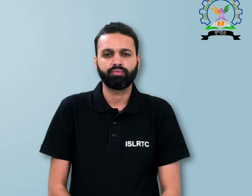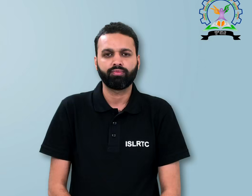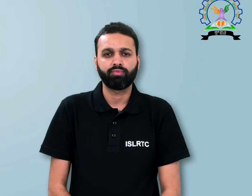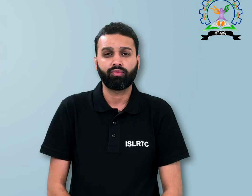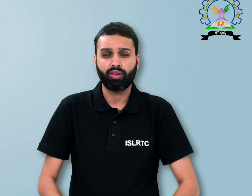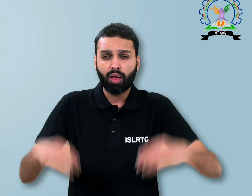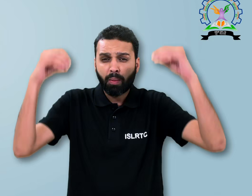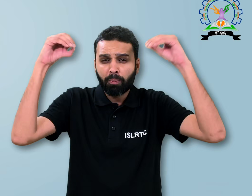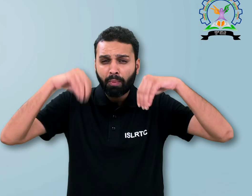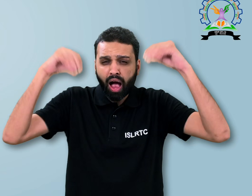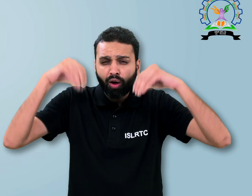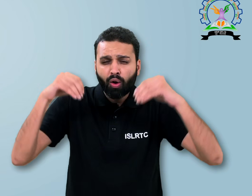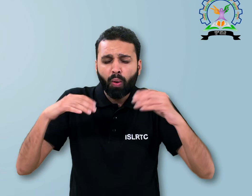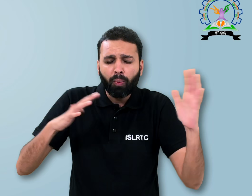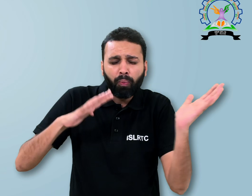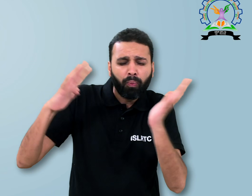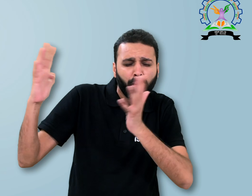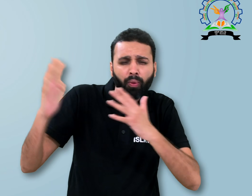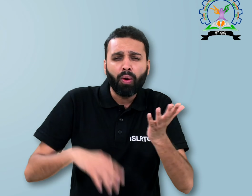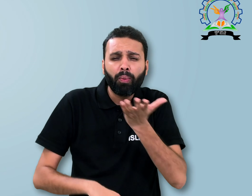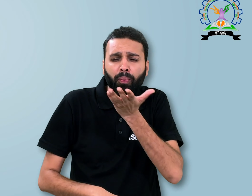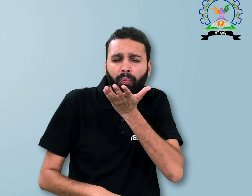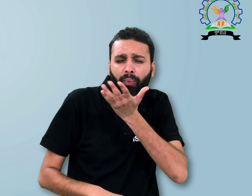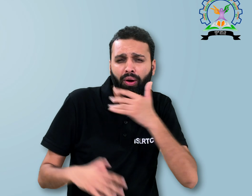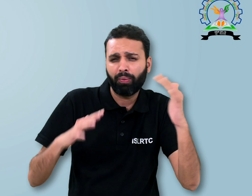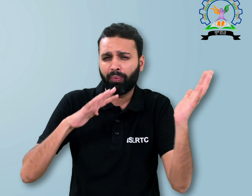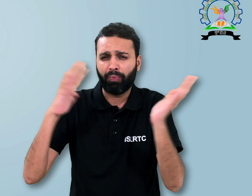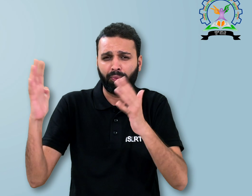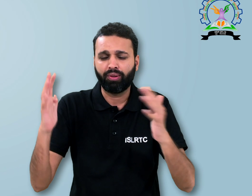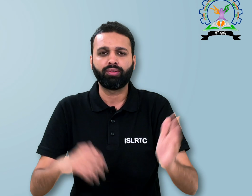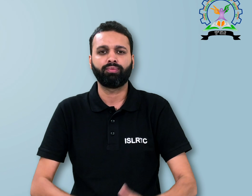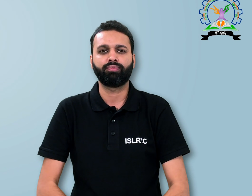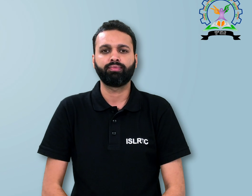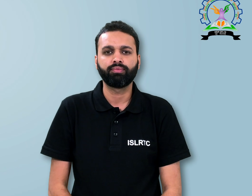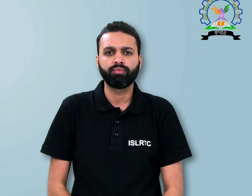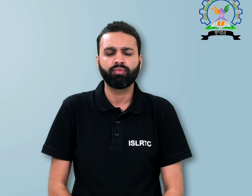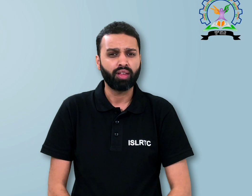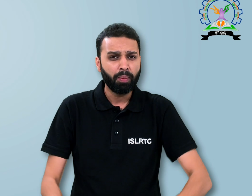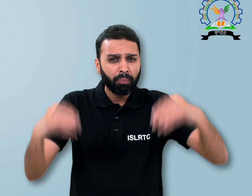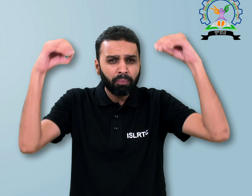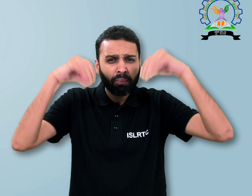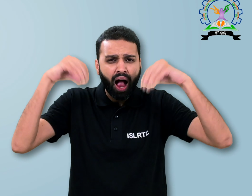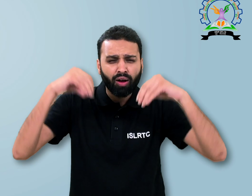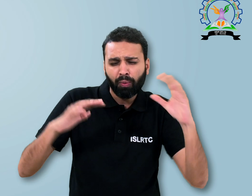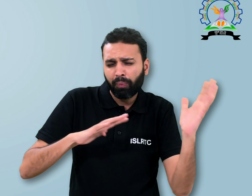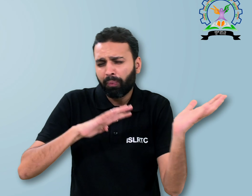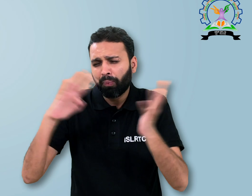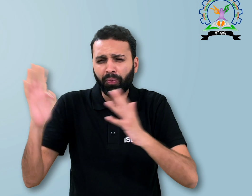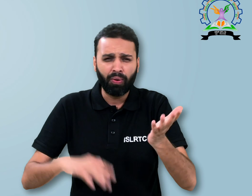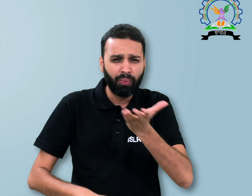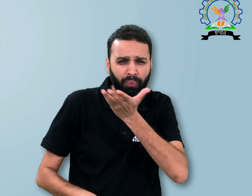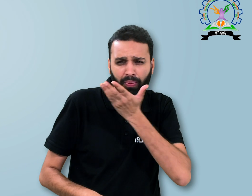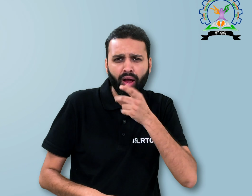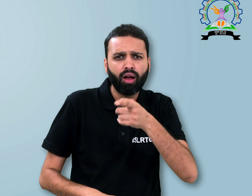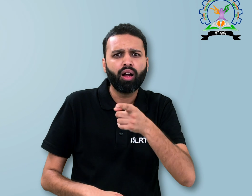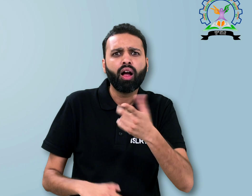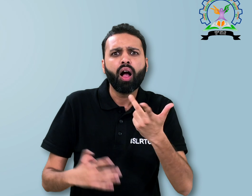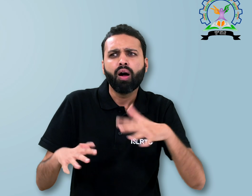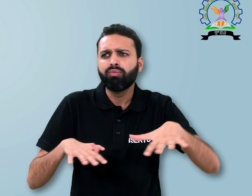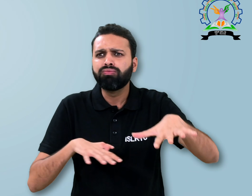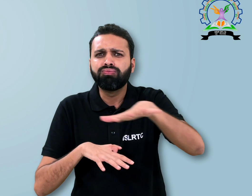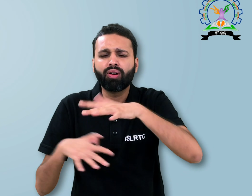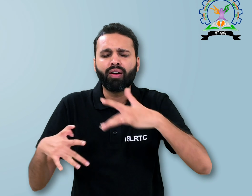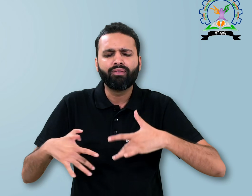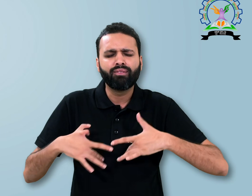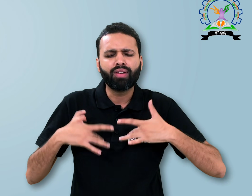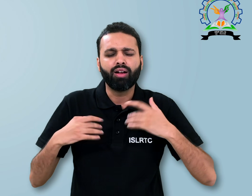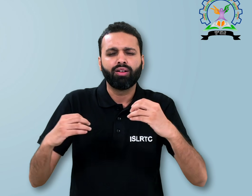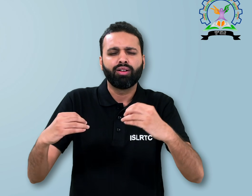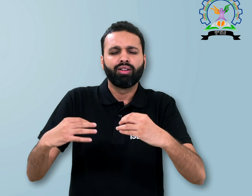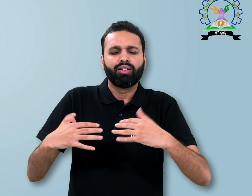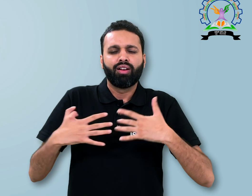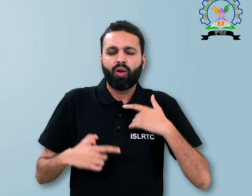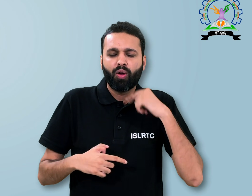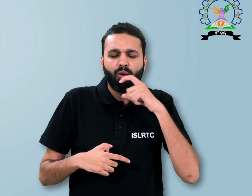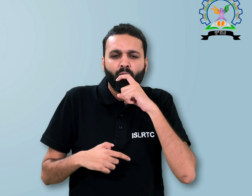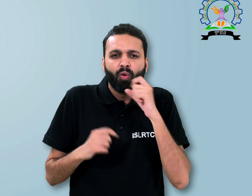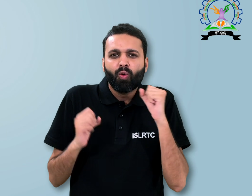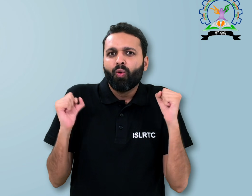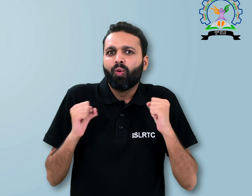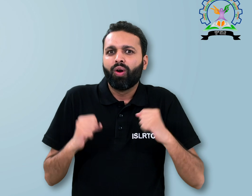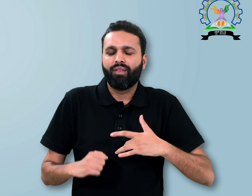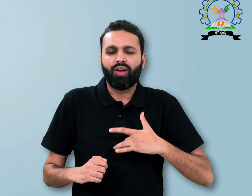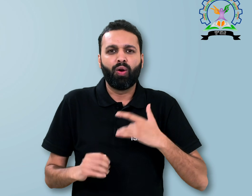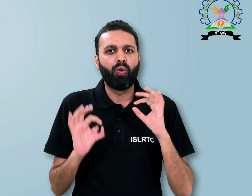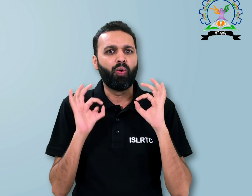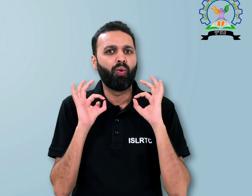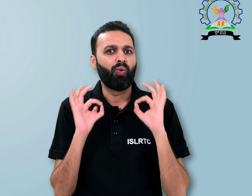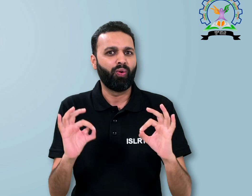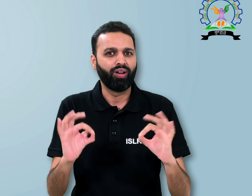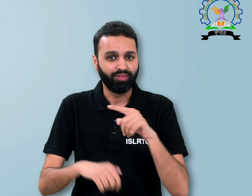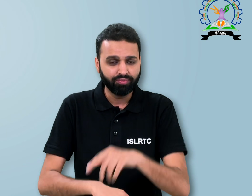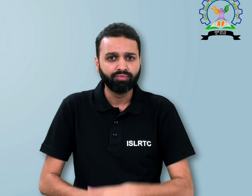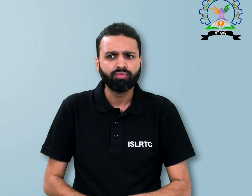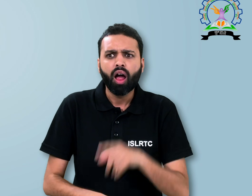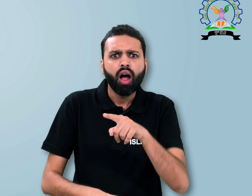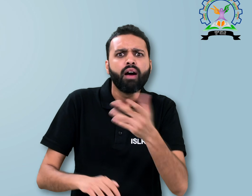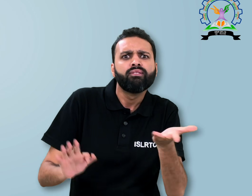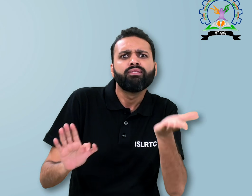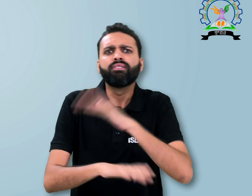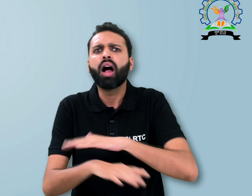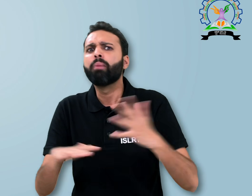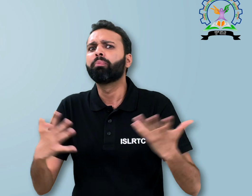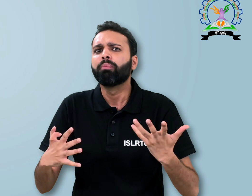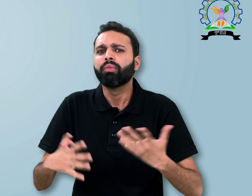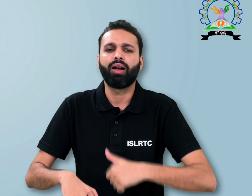Monsoon Winds Monsoon winds are the cool winds that blow